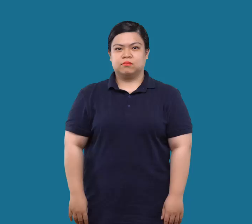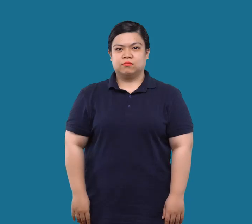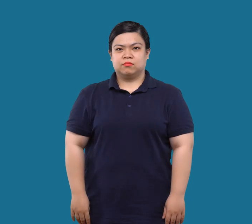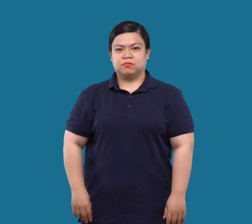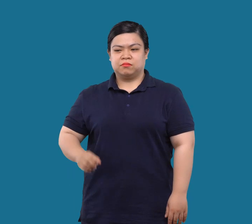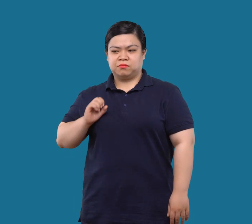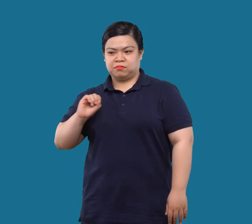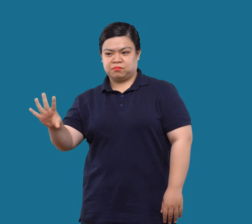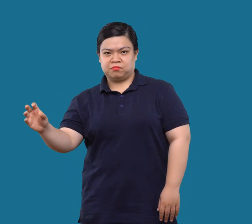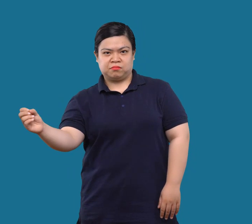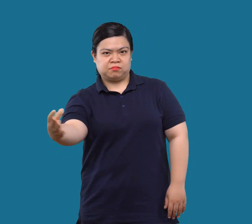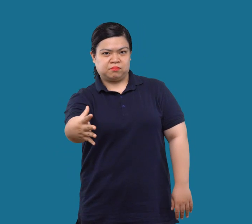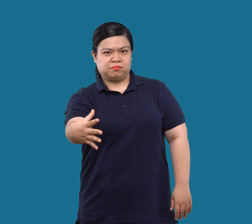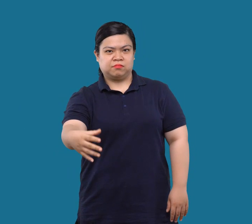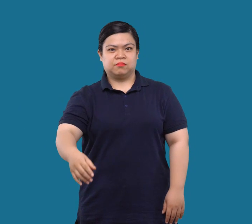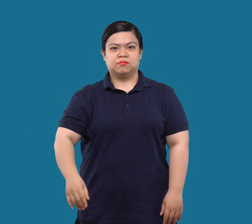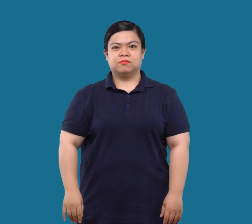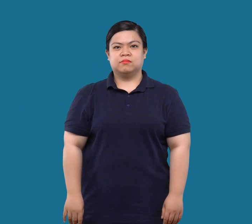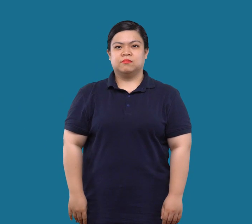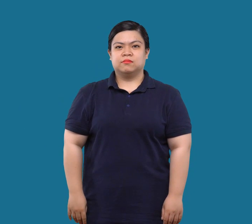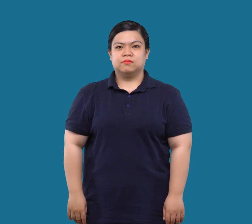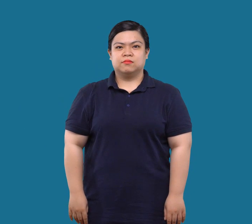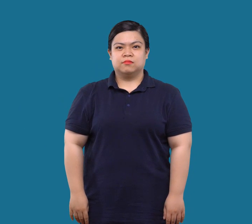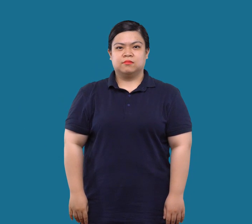gián tiếp